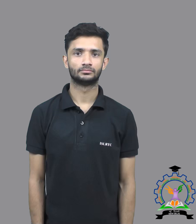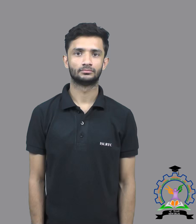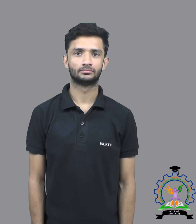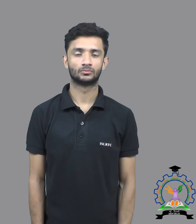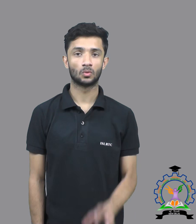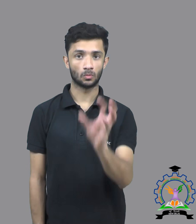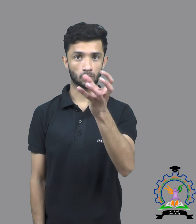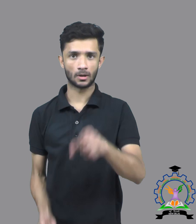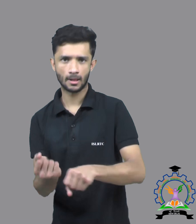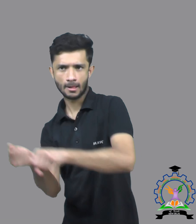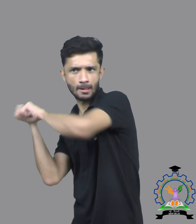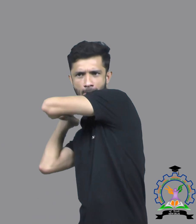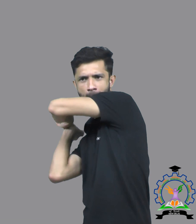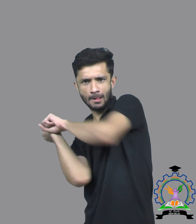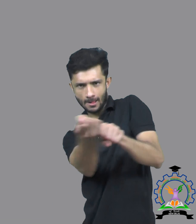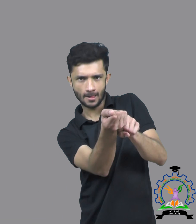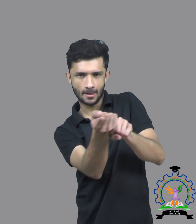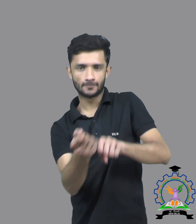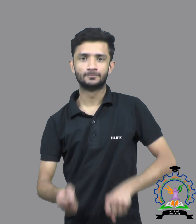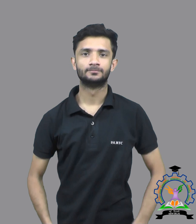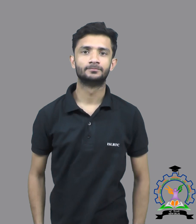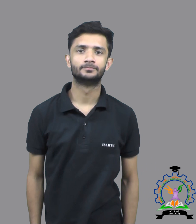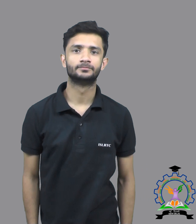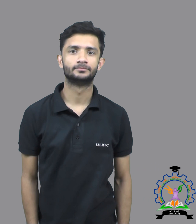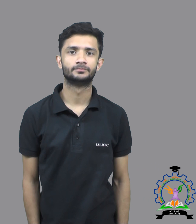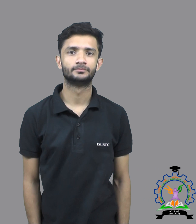Baseball